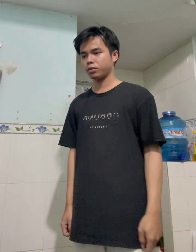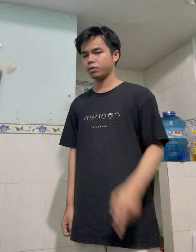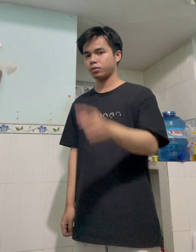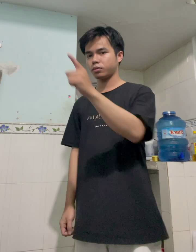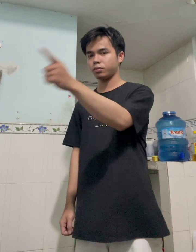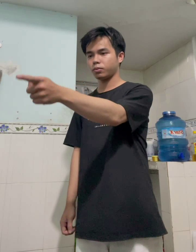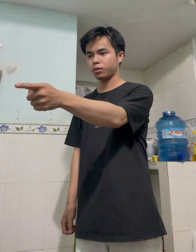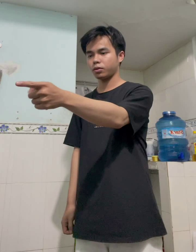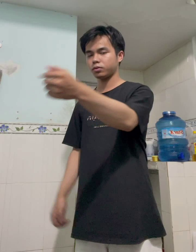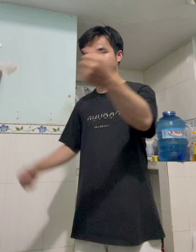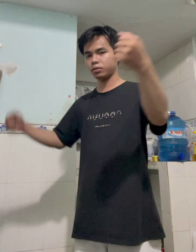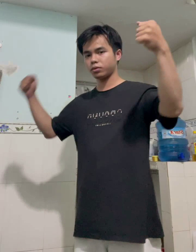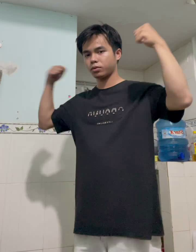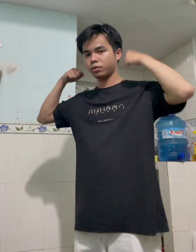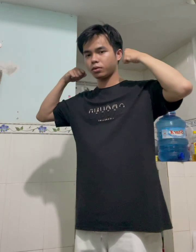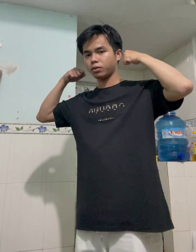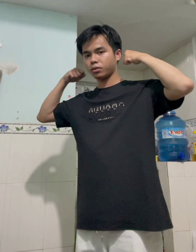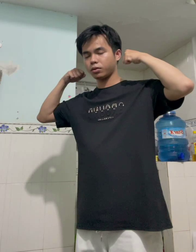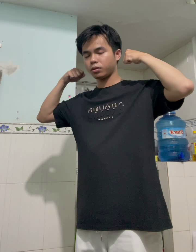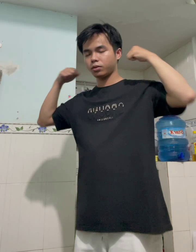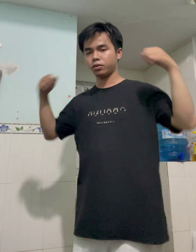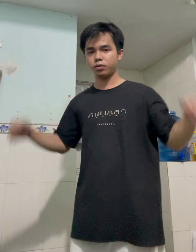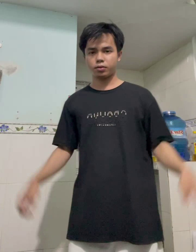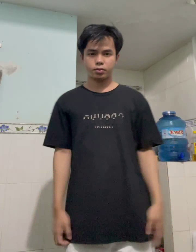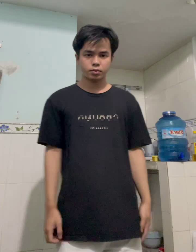ban khoe khong